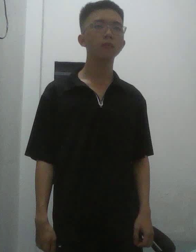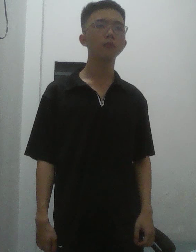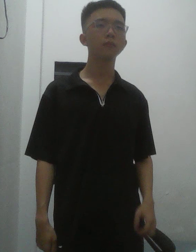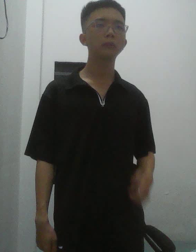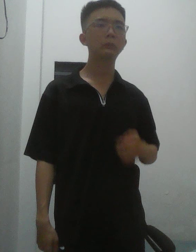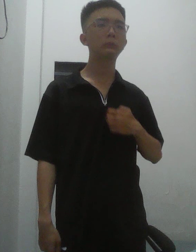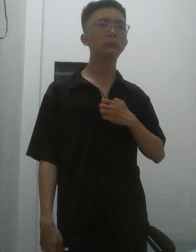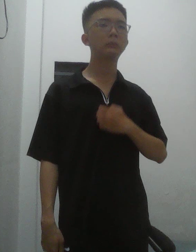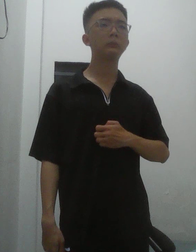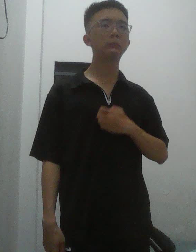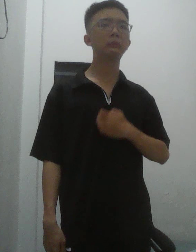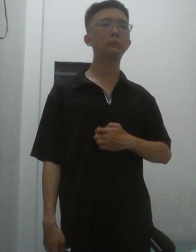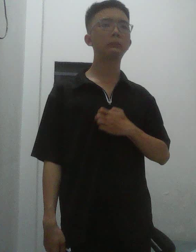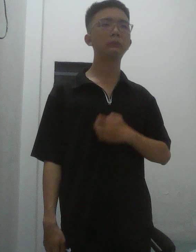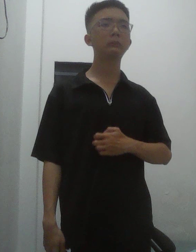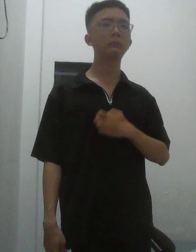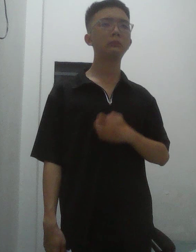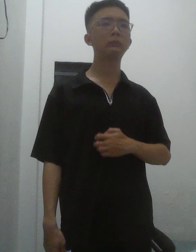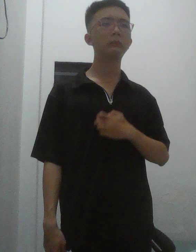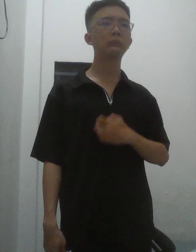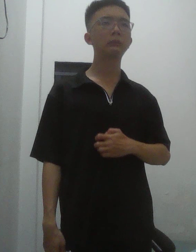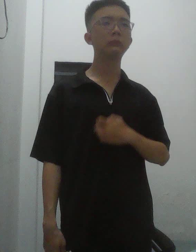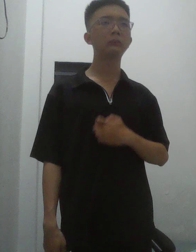ghen